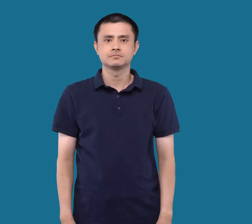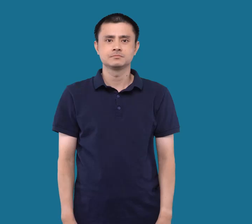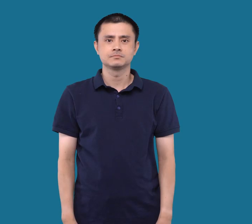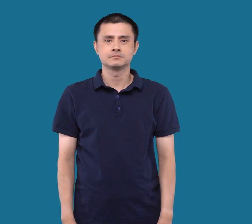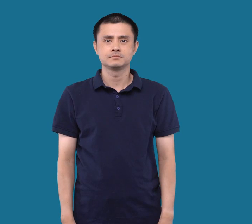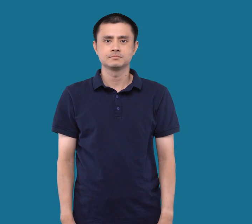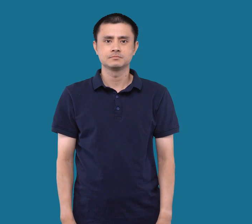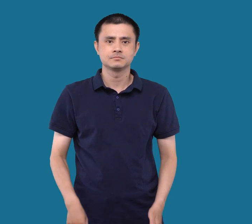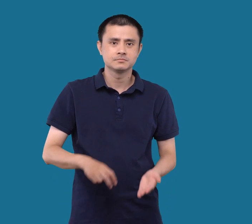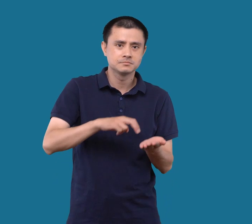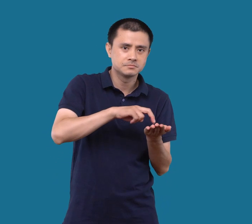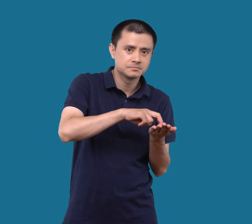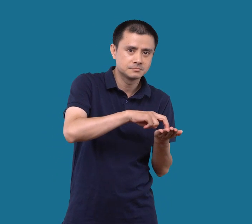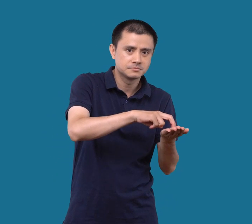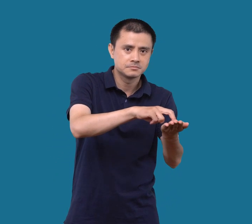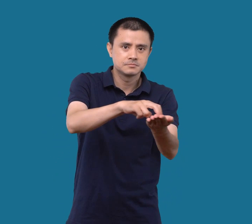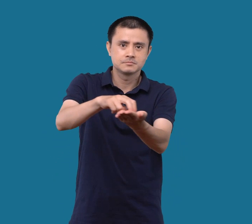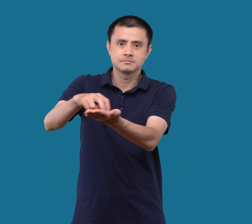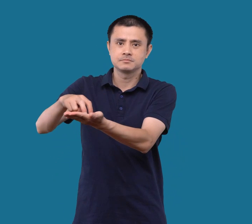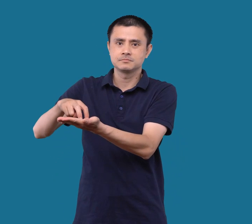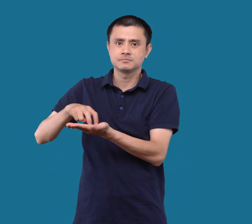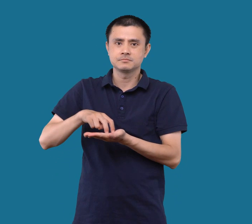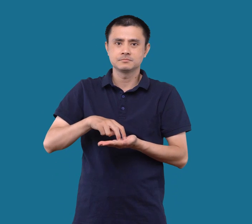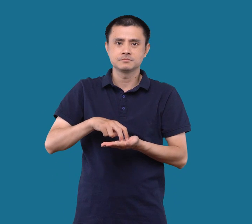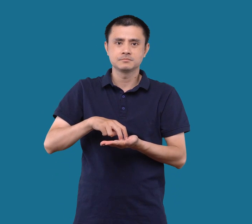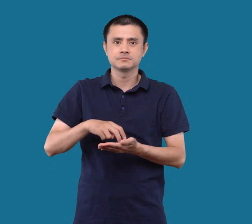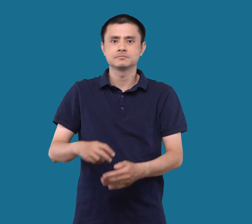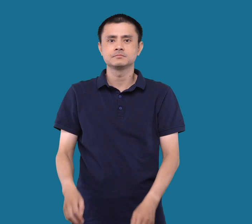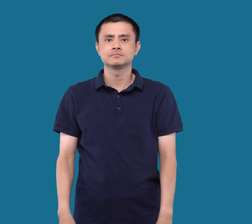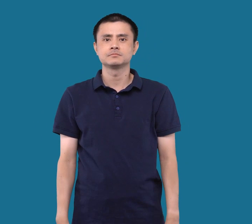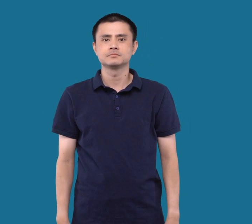chia đều